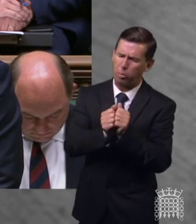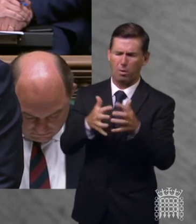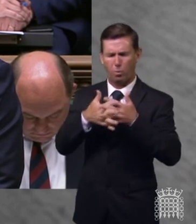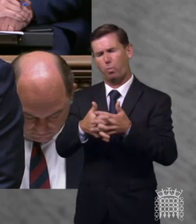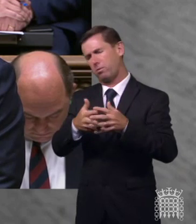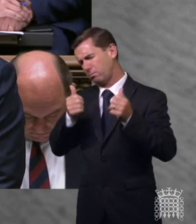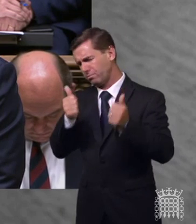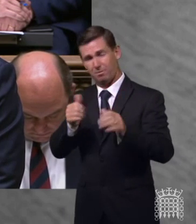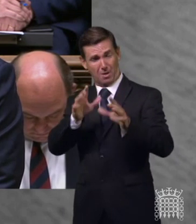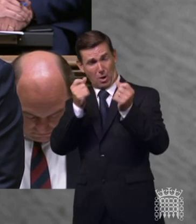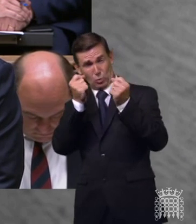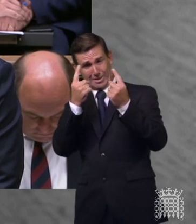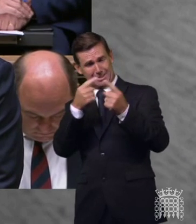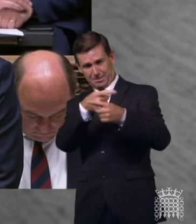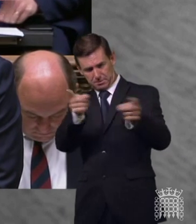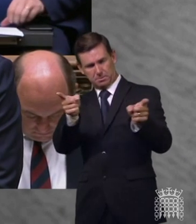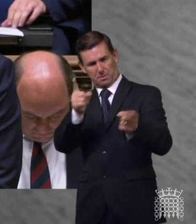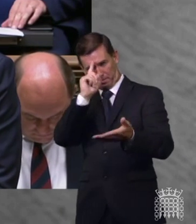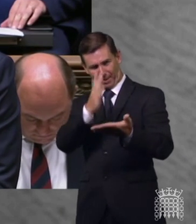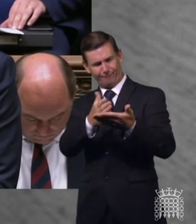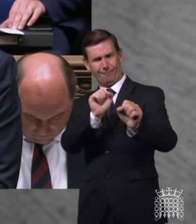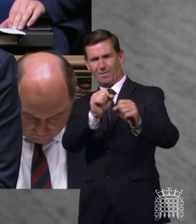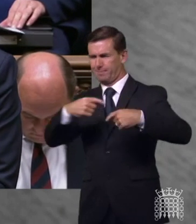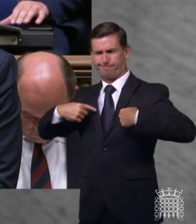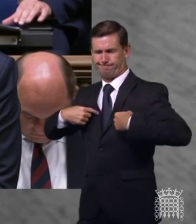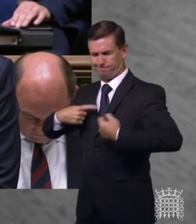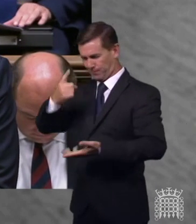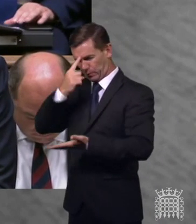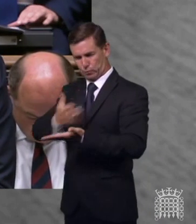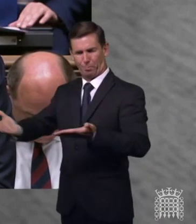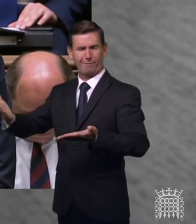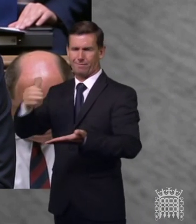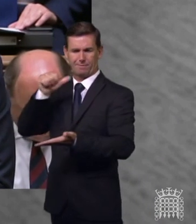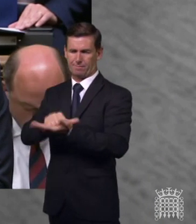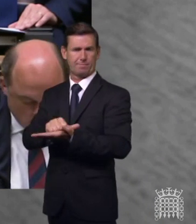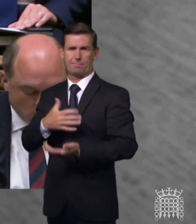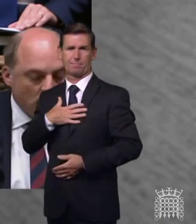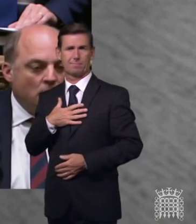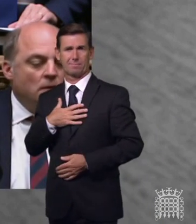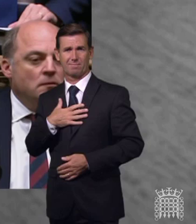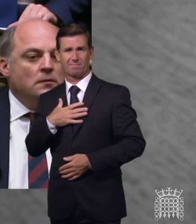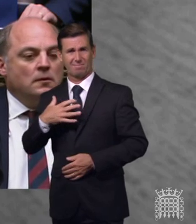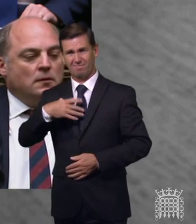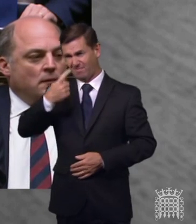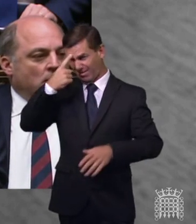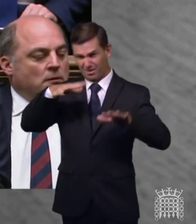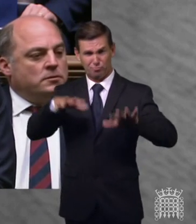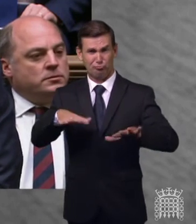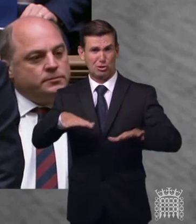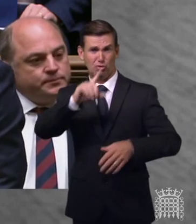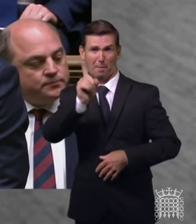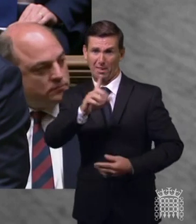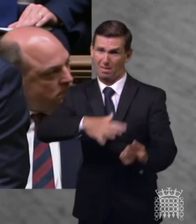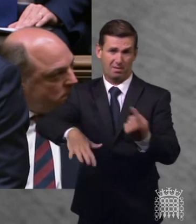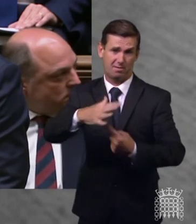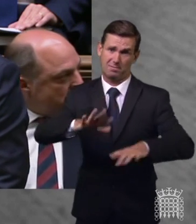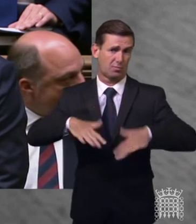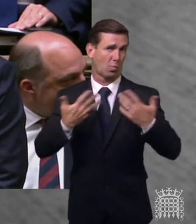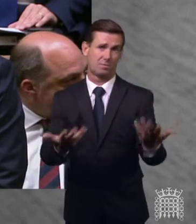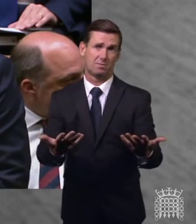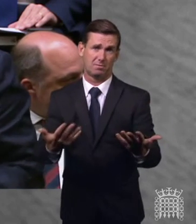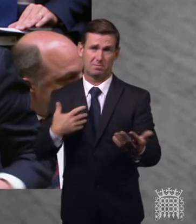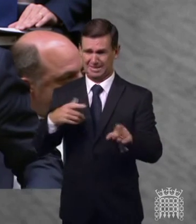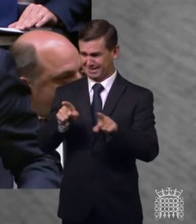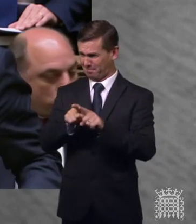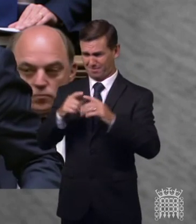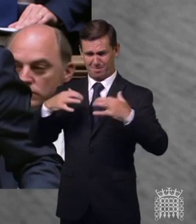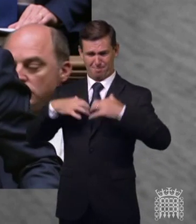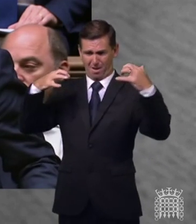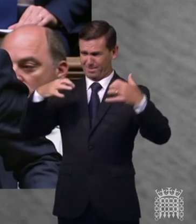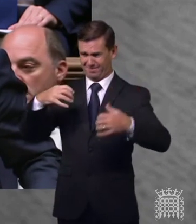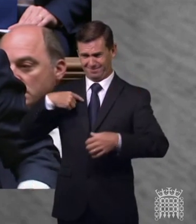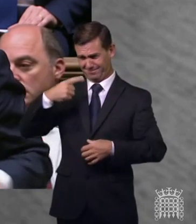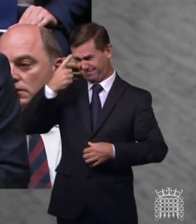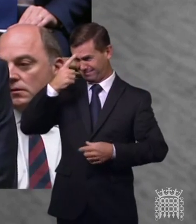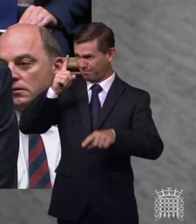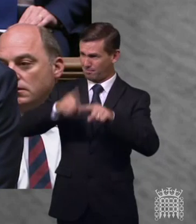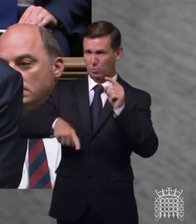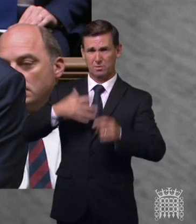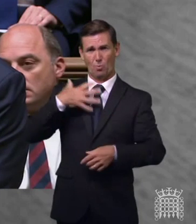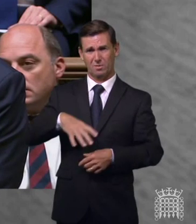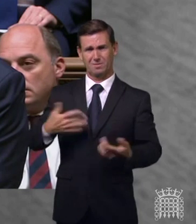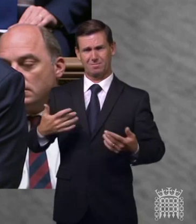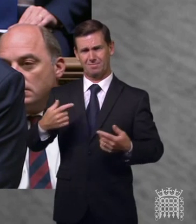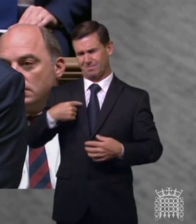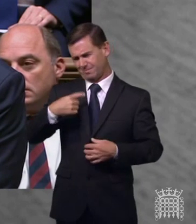appreciate their sincerity—would commend itself either to the British people or to this House.